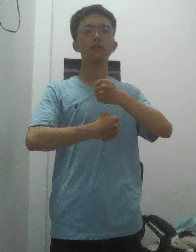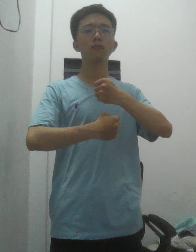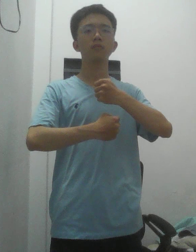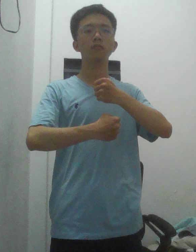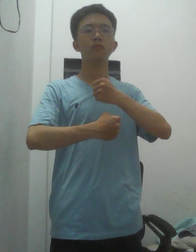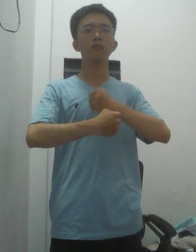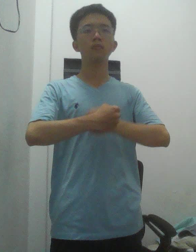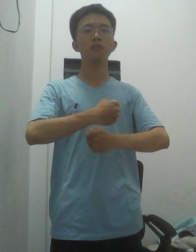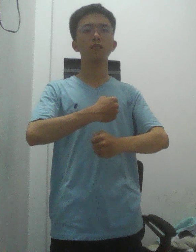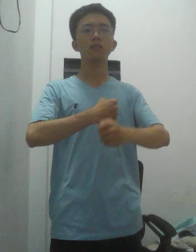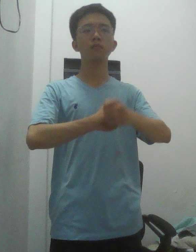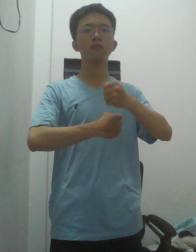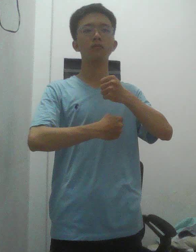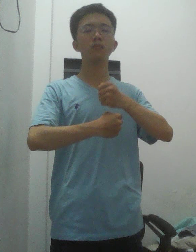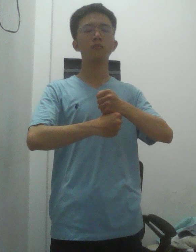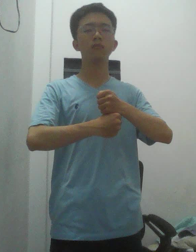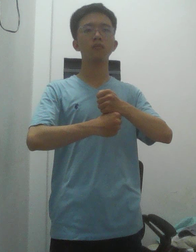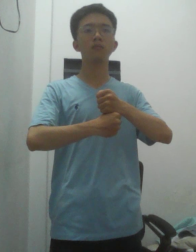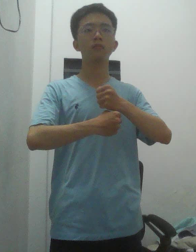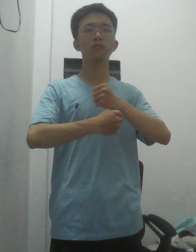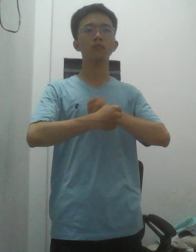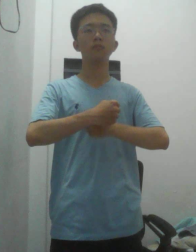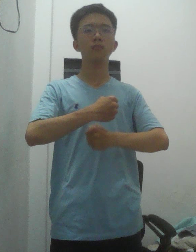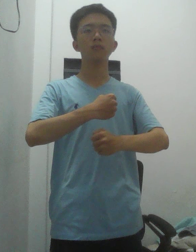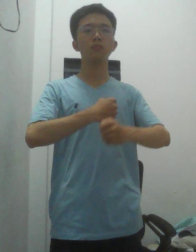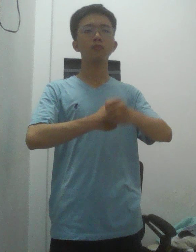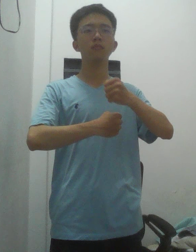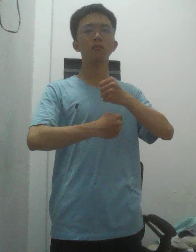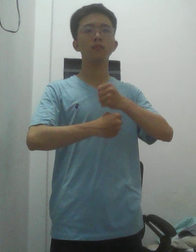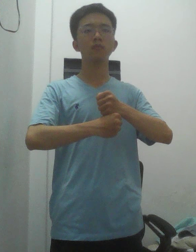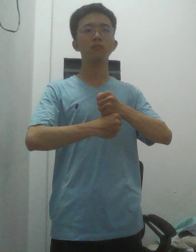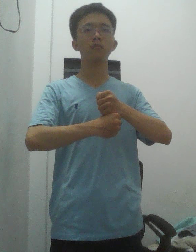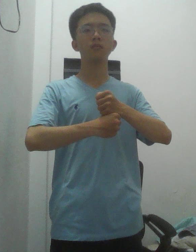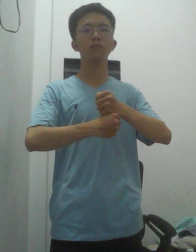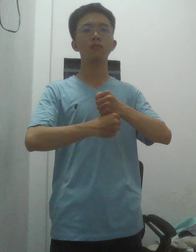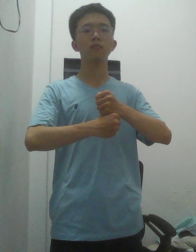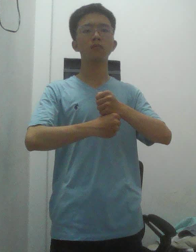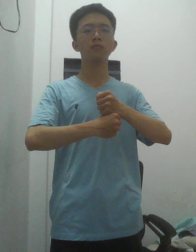quanh nam